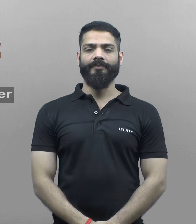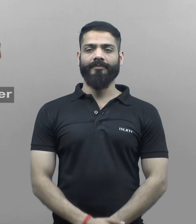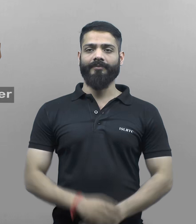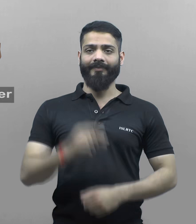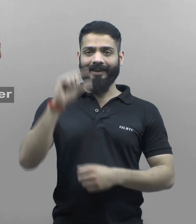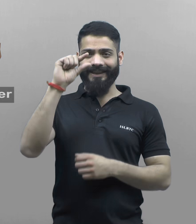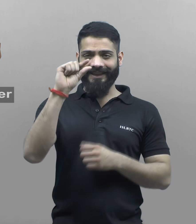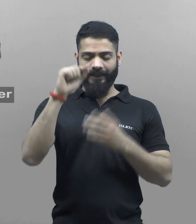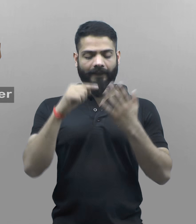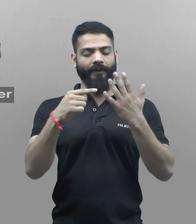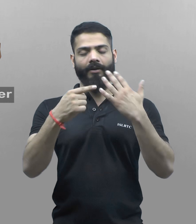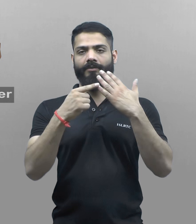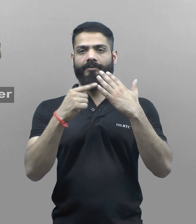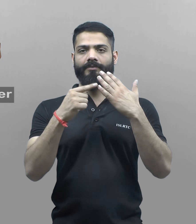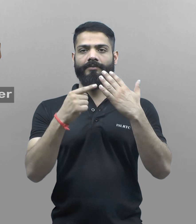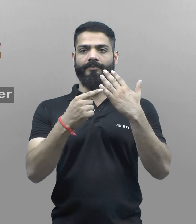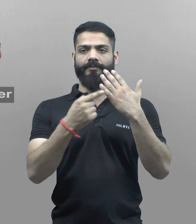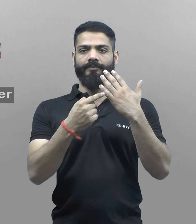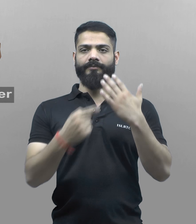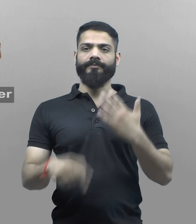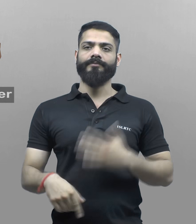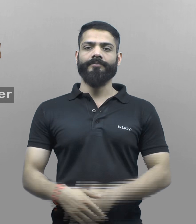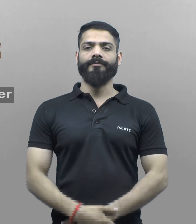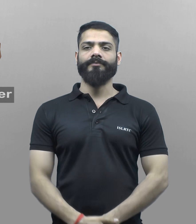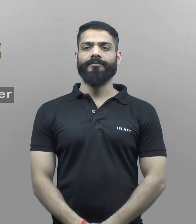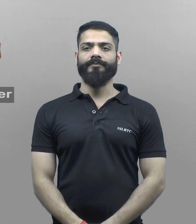Little Finger